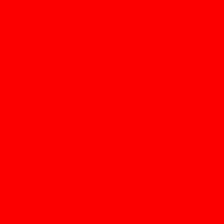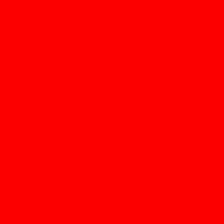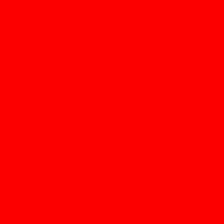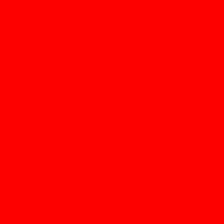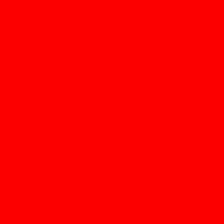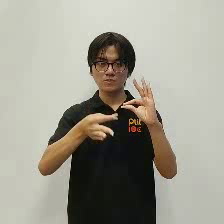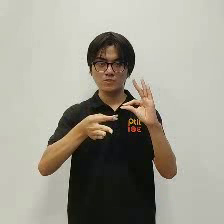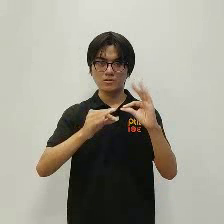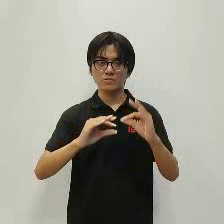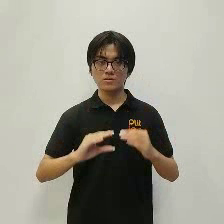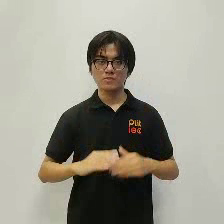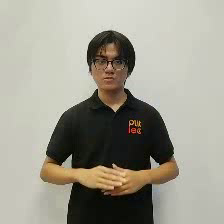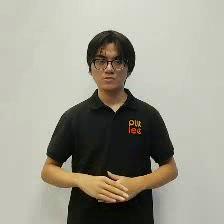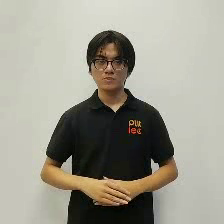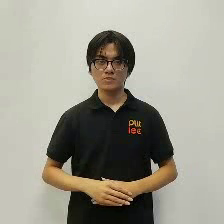Rau